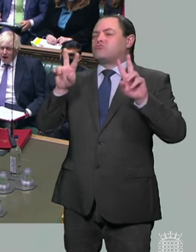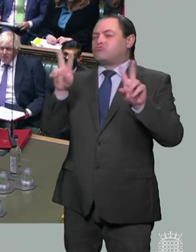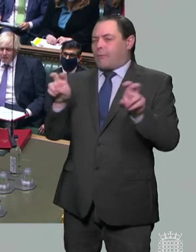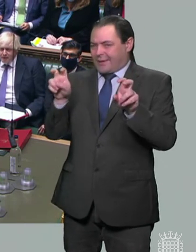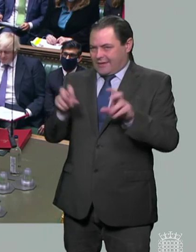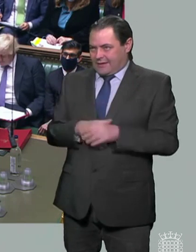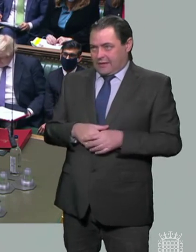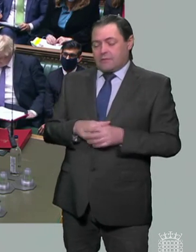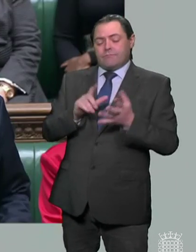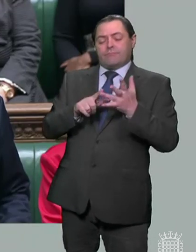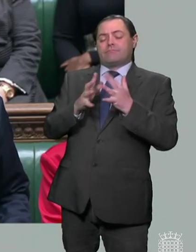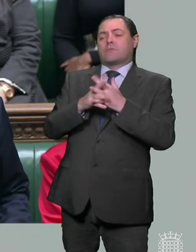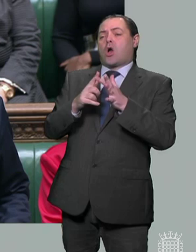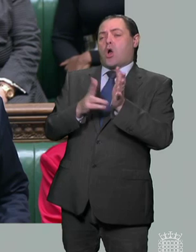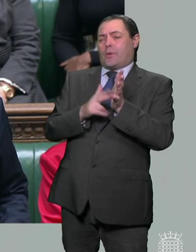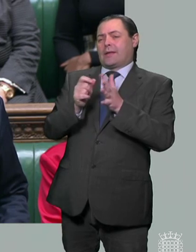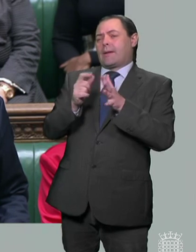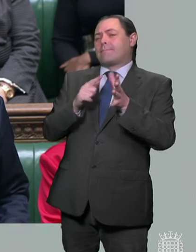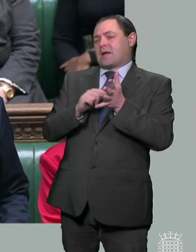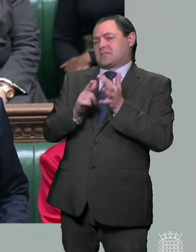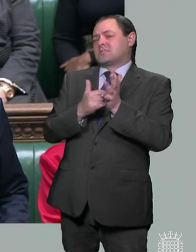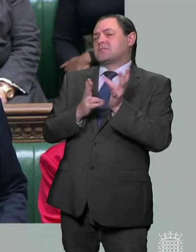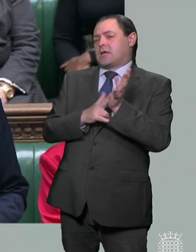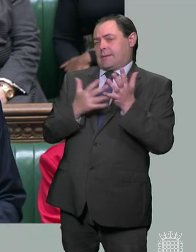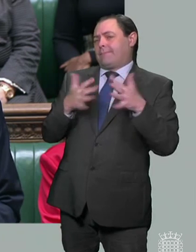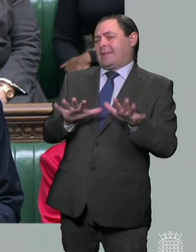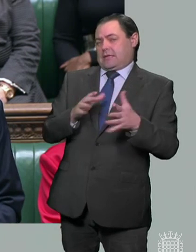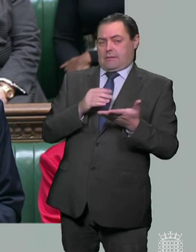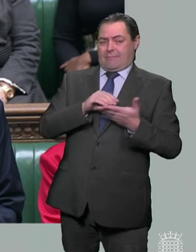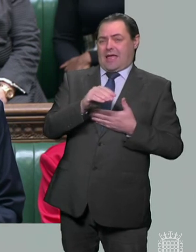We know that Owen Paterson was a paid lobbyist for Randox.